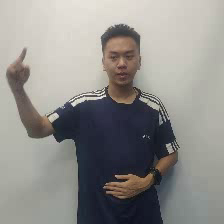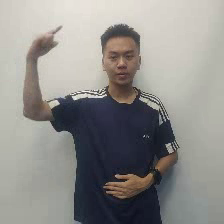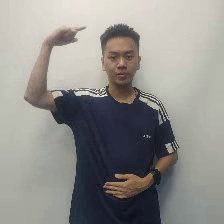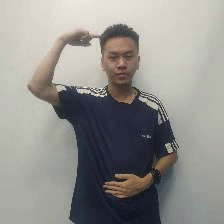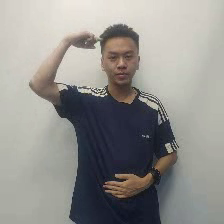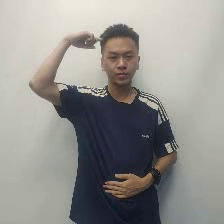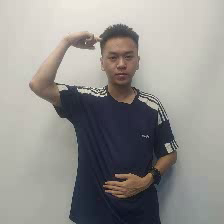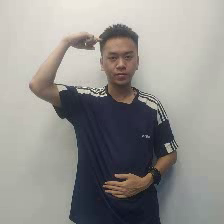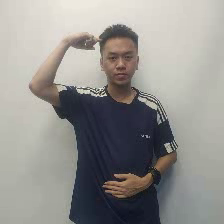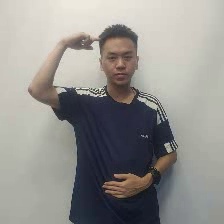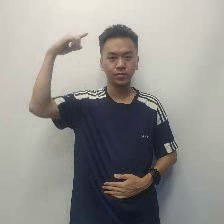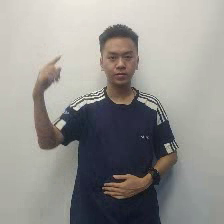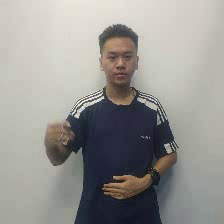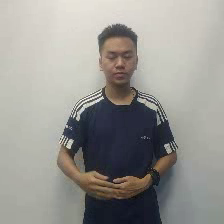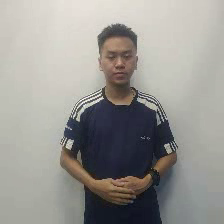Đầu